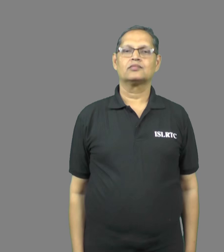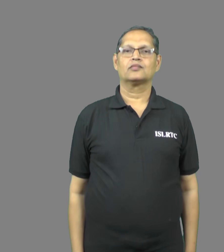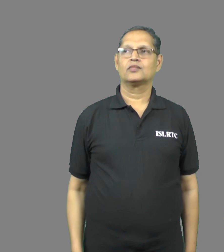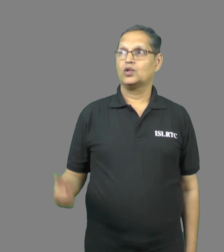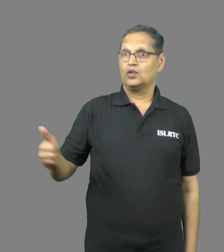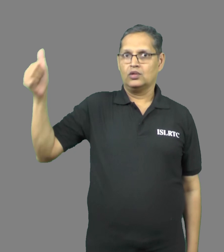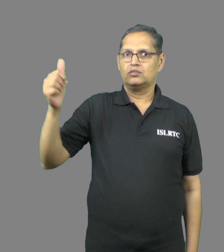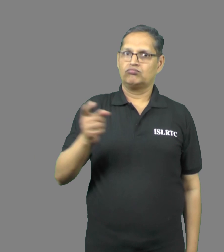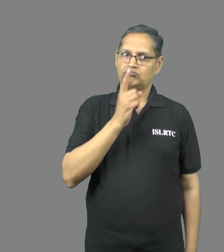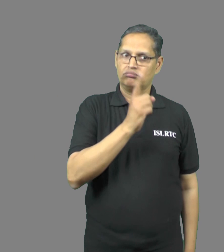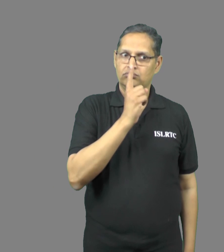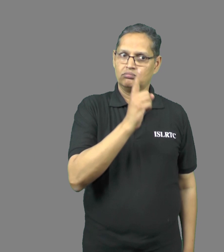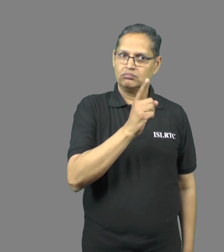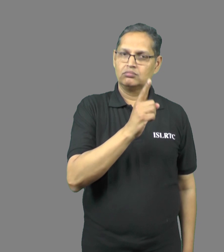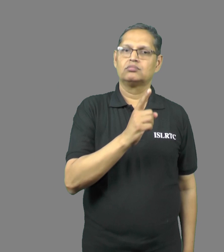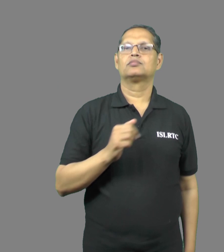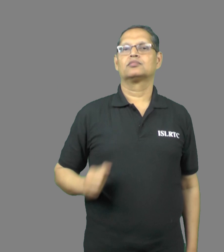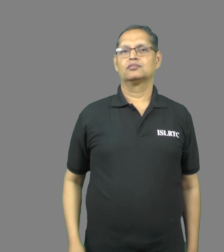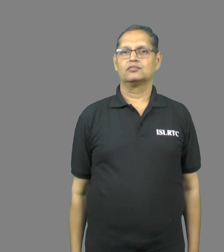Reprimand